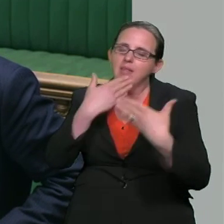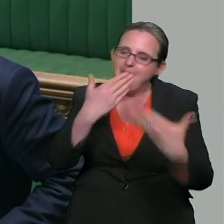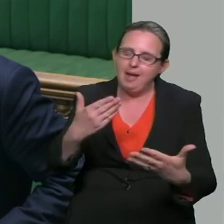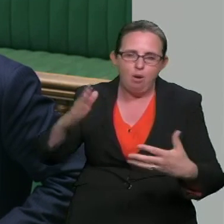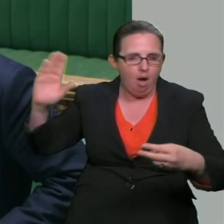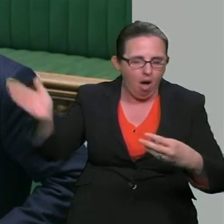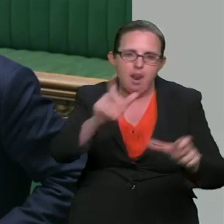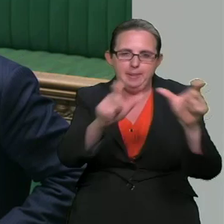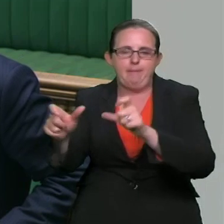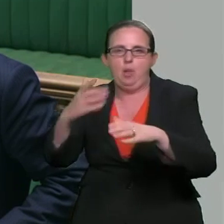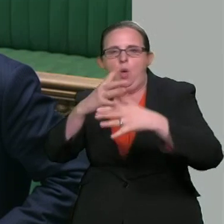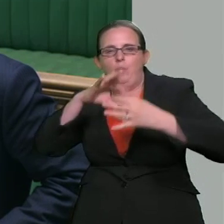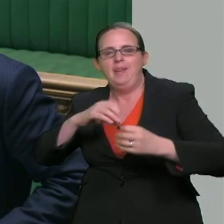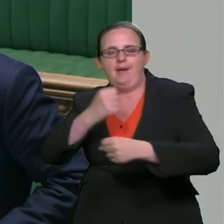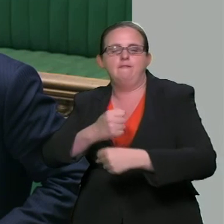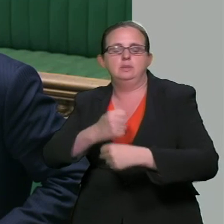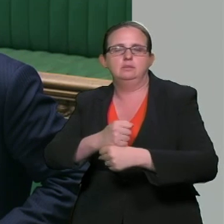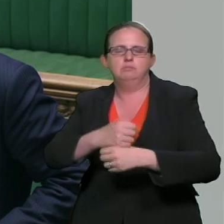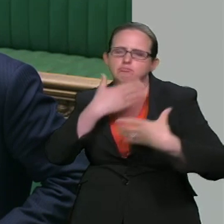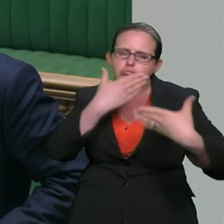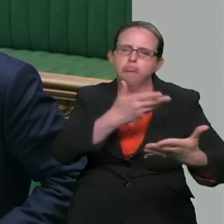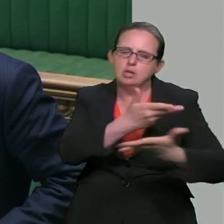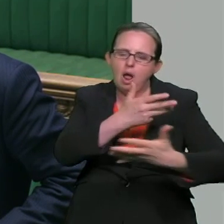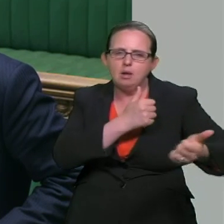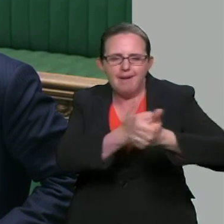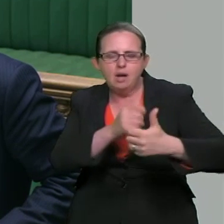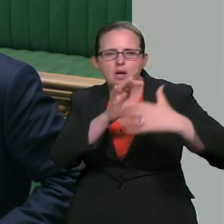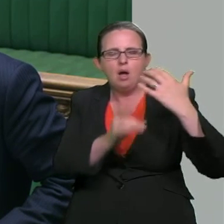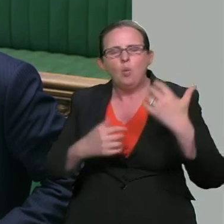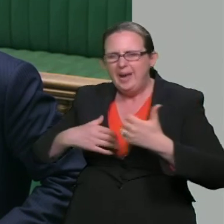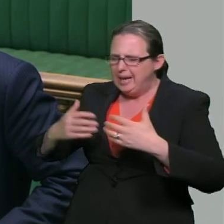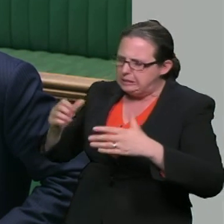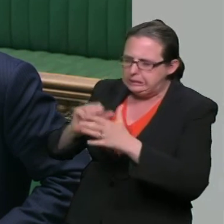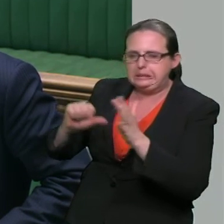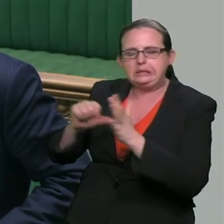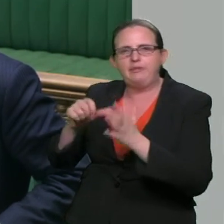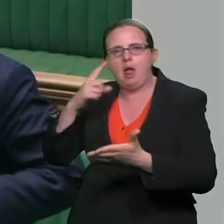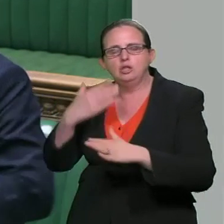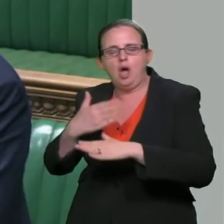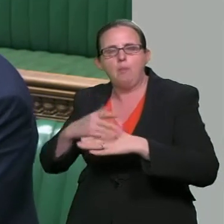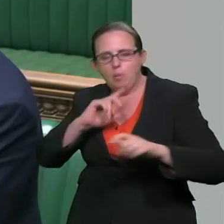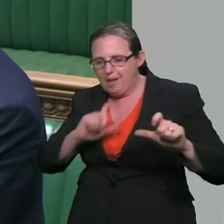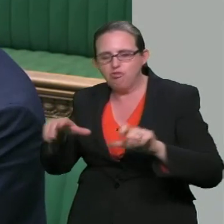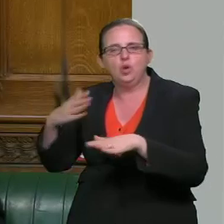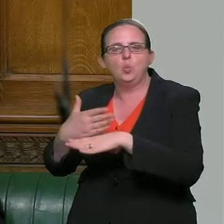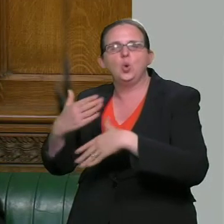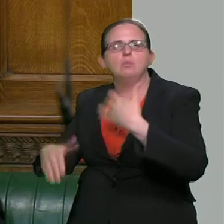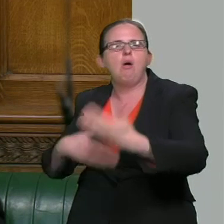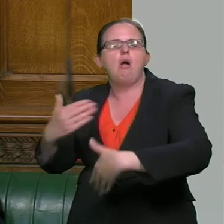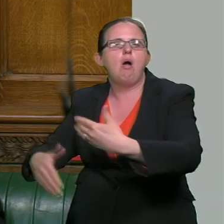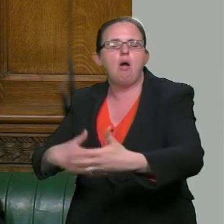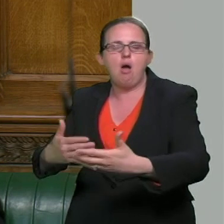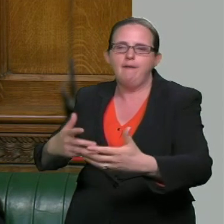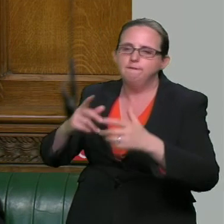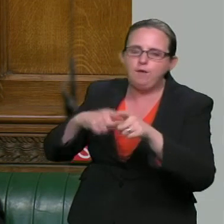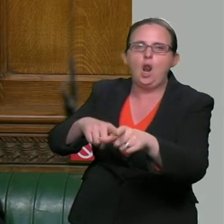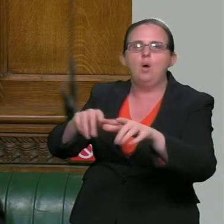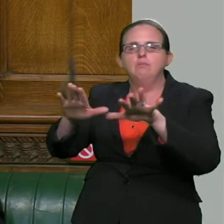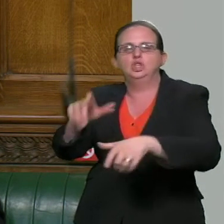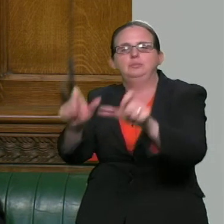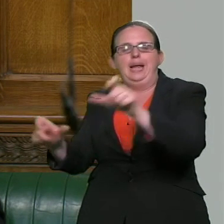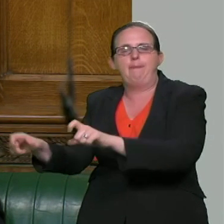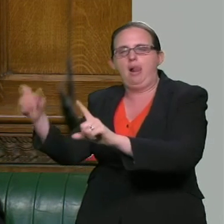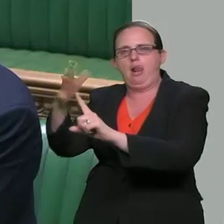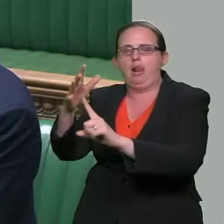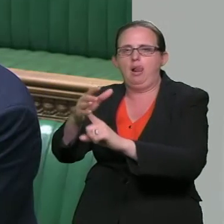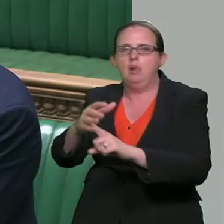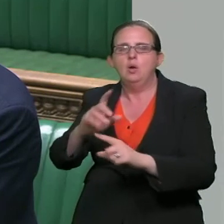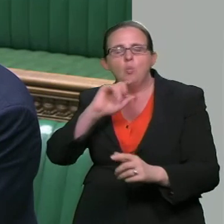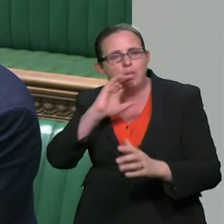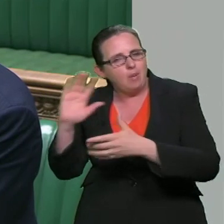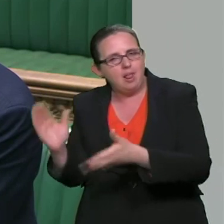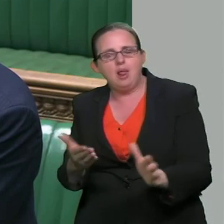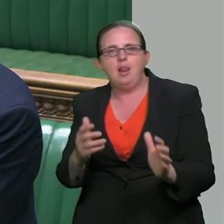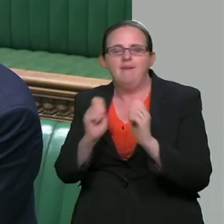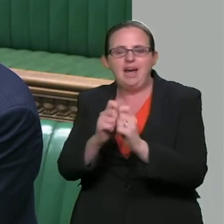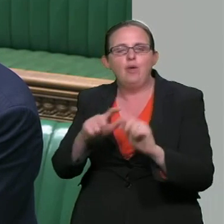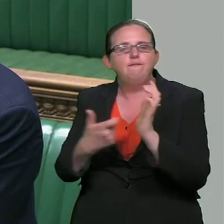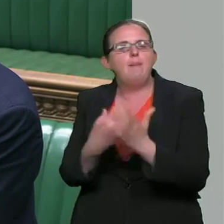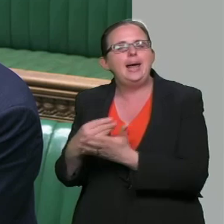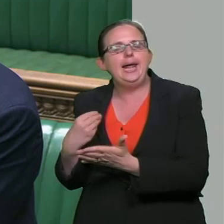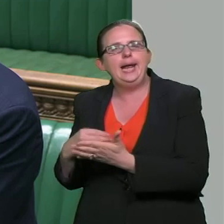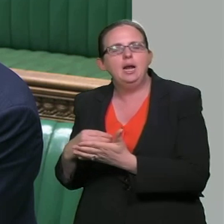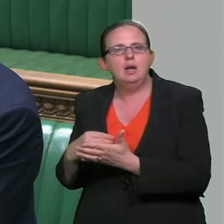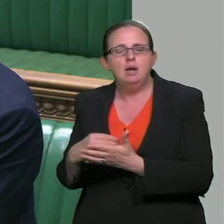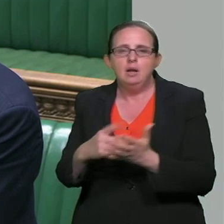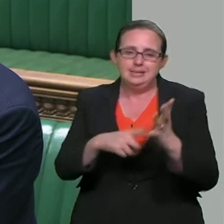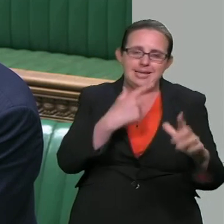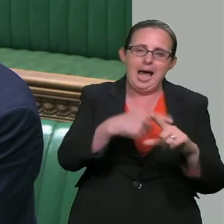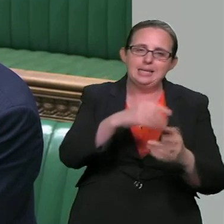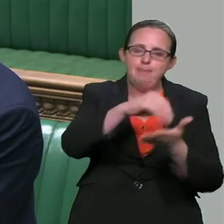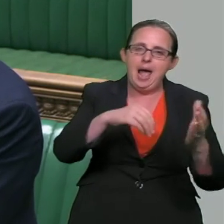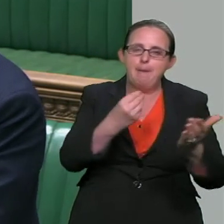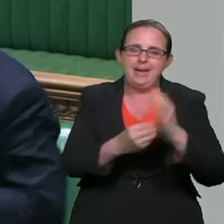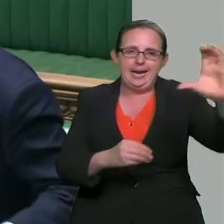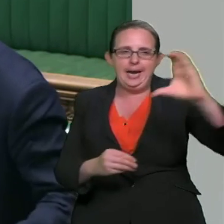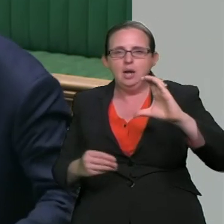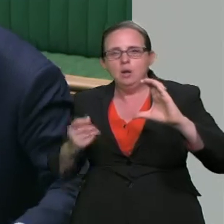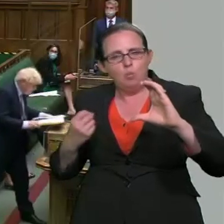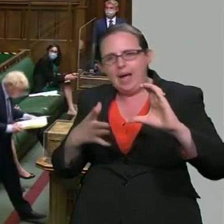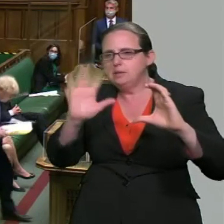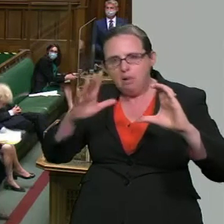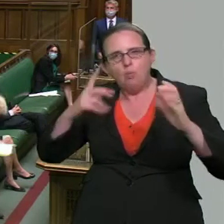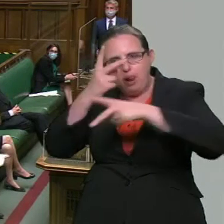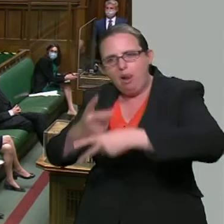We have a lot of very tough decisions to make but we will continue to get on with delivering the people’s priorities—and by the way, we will continue to ensure that we deliver value for money, that we do not waste taxpayers’ money, and that Ministers follow the ministerial code.